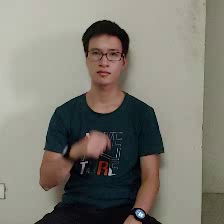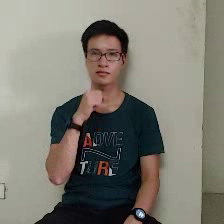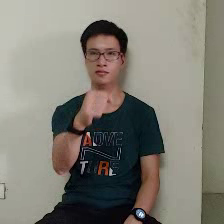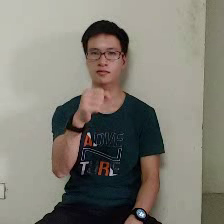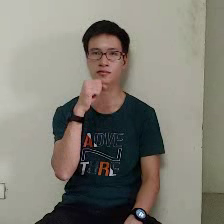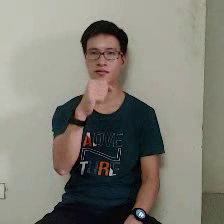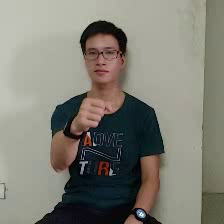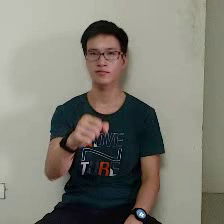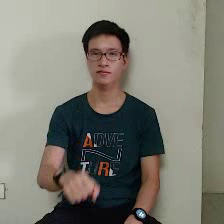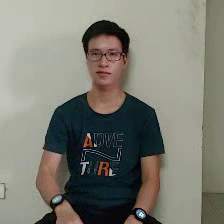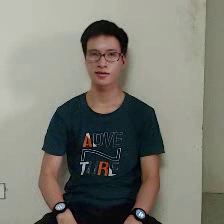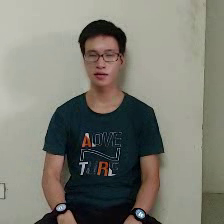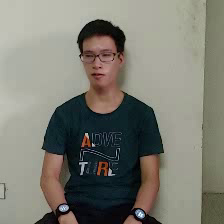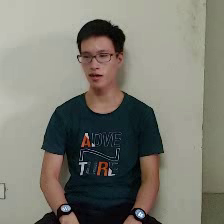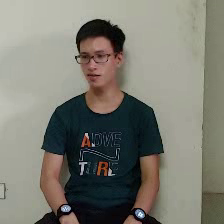Phỏng vấn